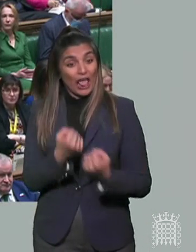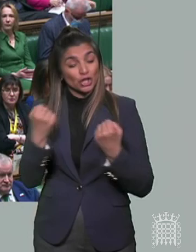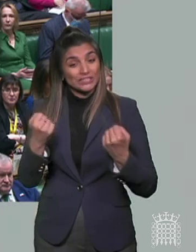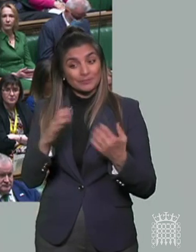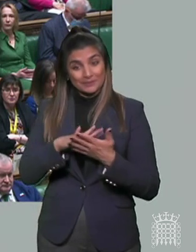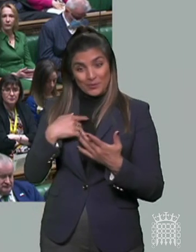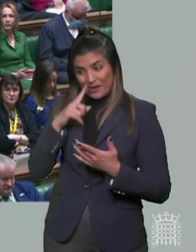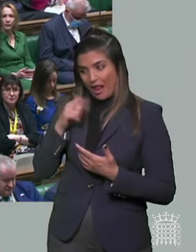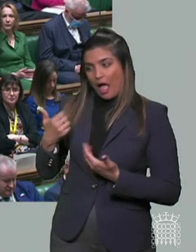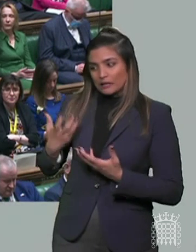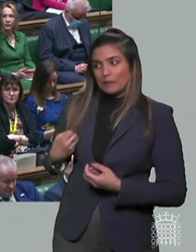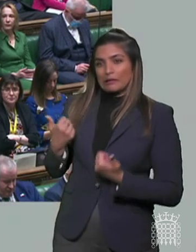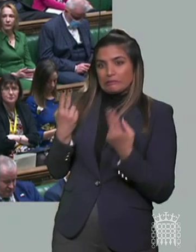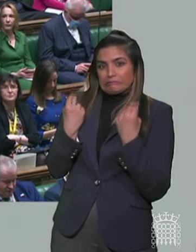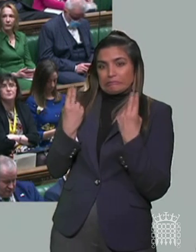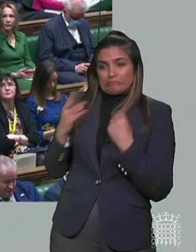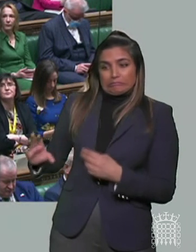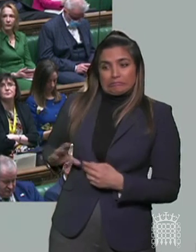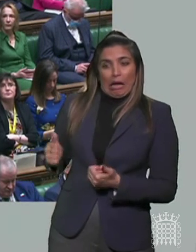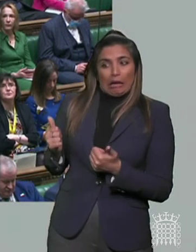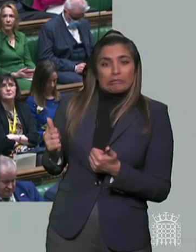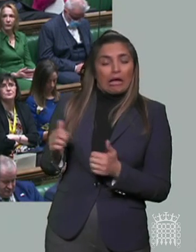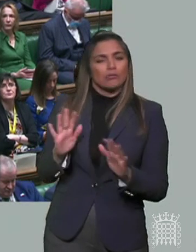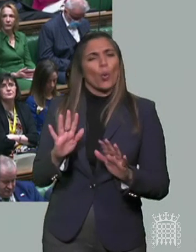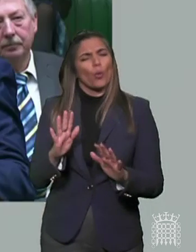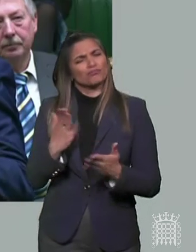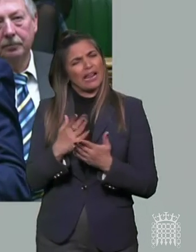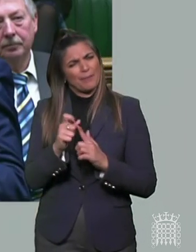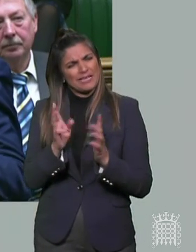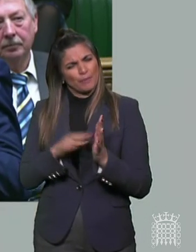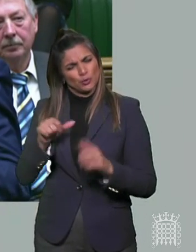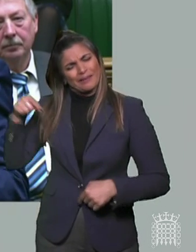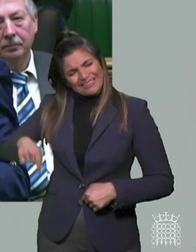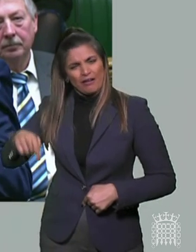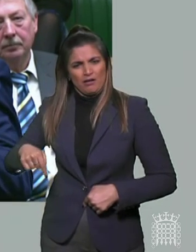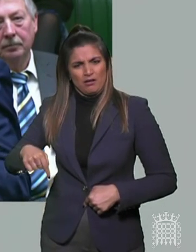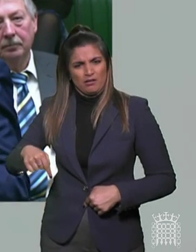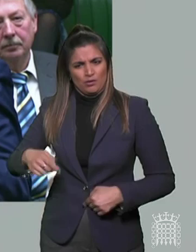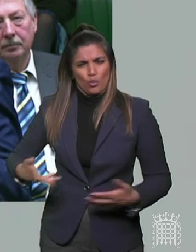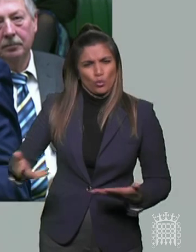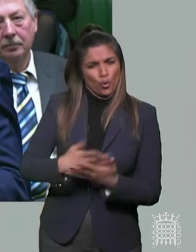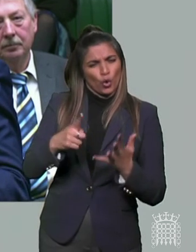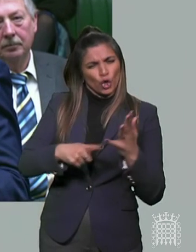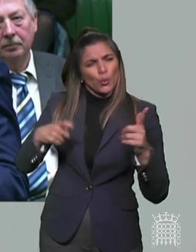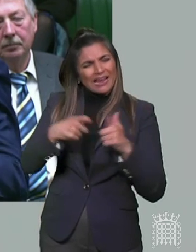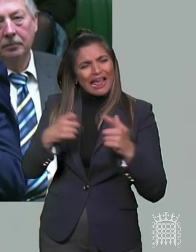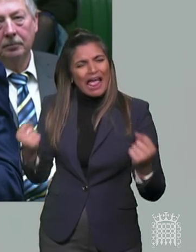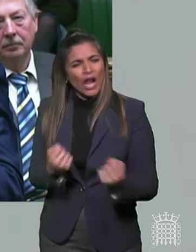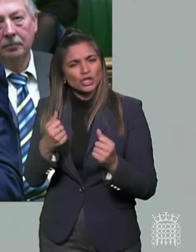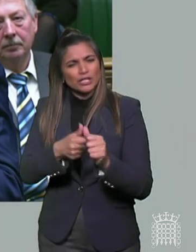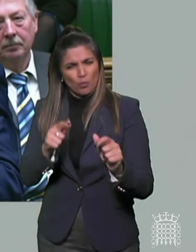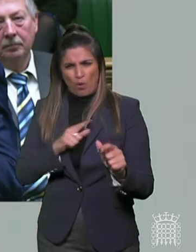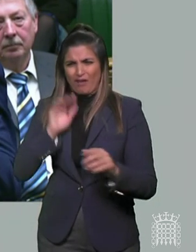Would it not make more sense for the Prime Minister to be here talking to UK energy industries?